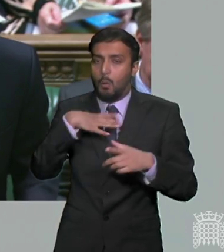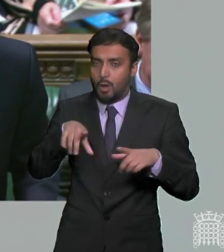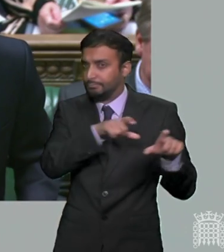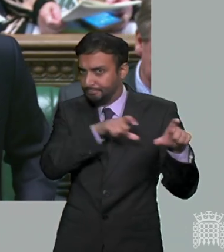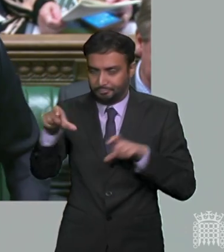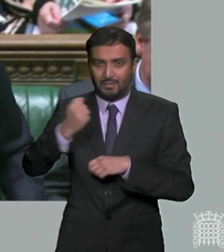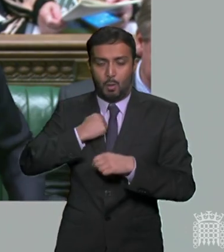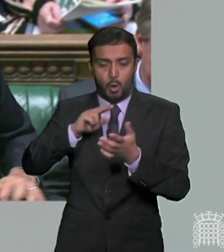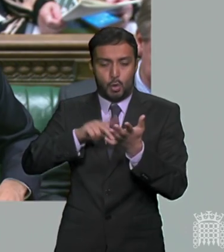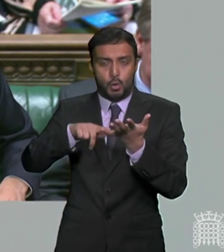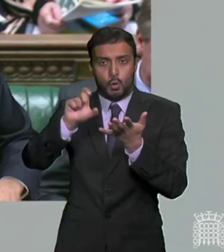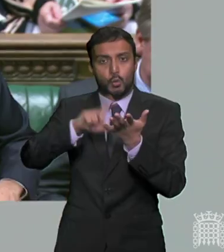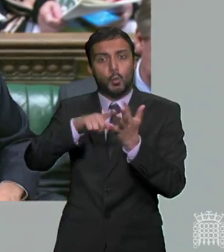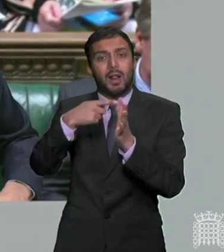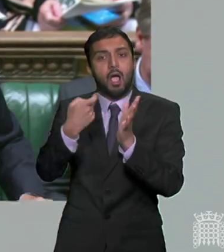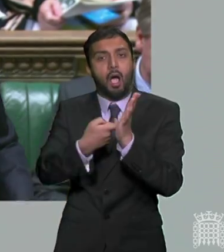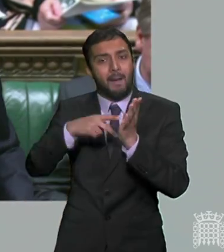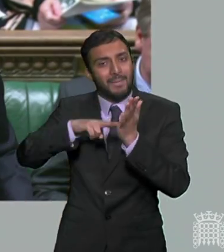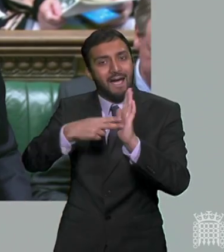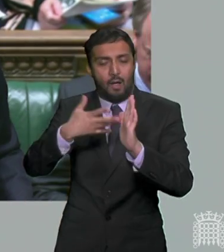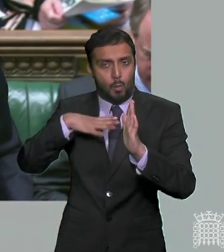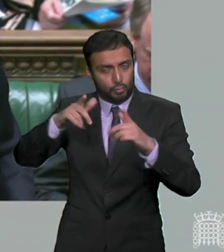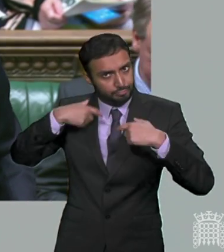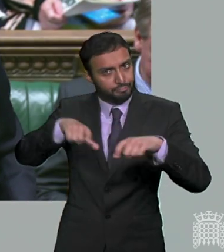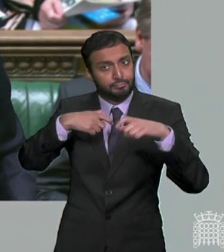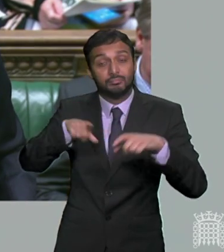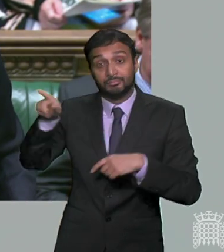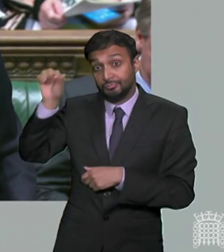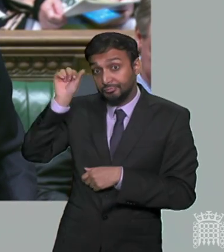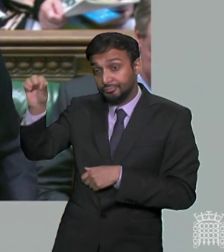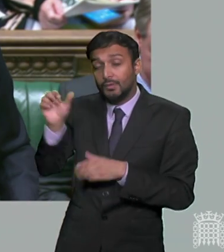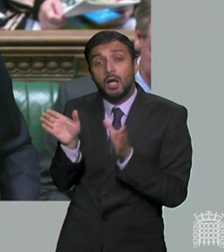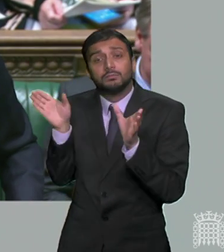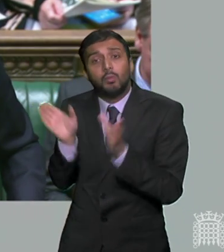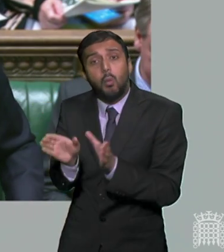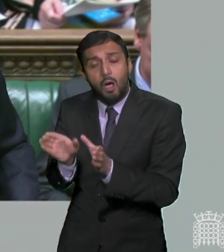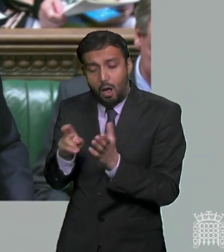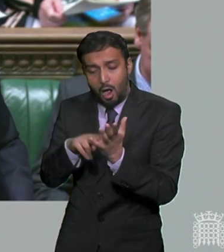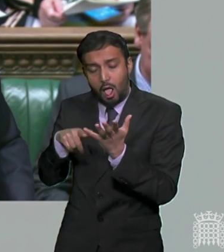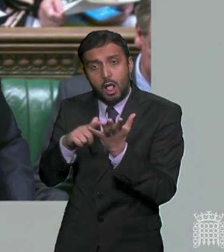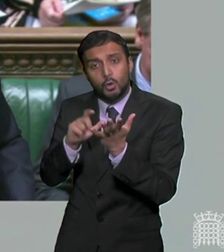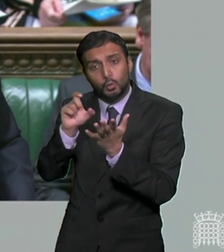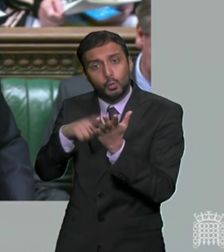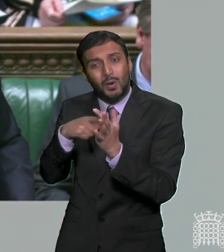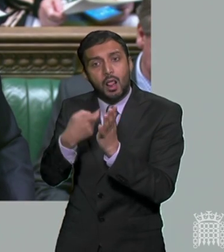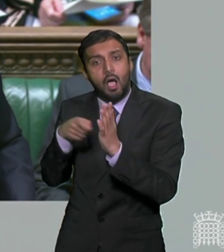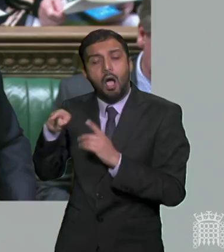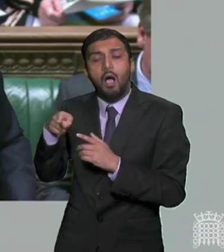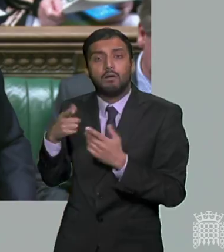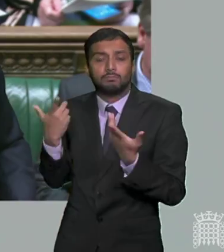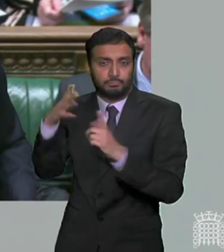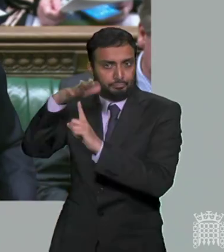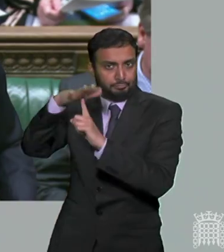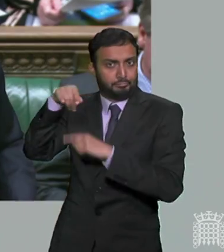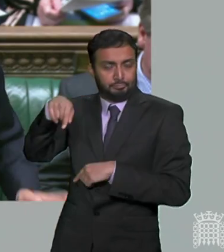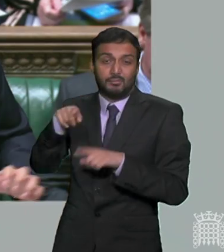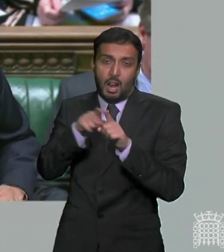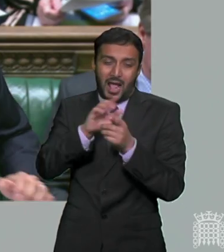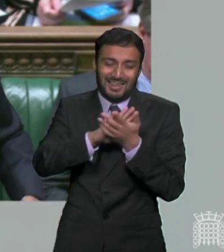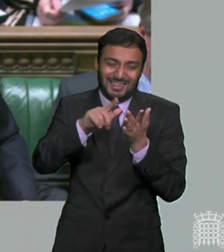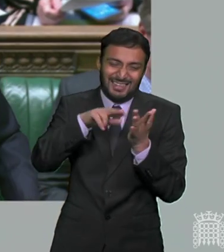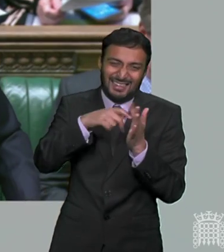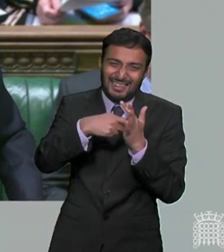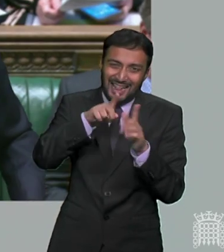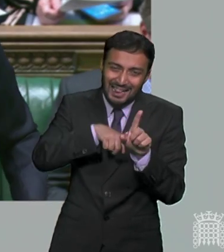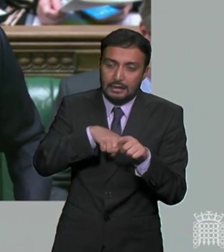My honourable Friend is right to acknowledge that small modular and advanced nuclear reactors have the potential to play a key role in that nuclear programme, alongside projects such as Hinckley and Sizewell.